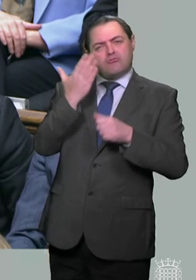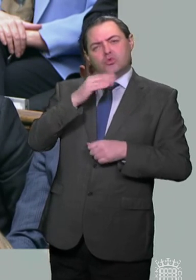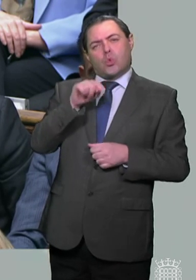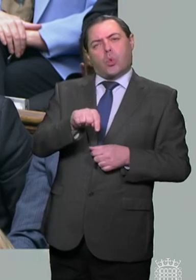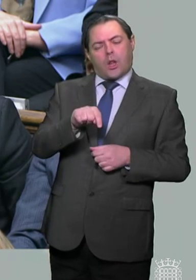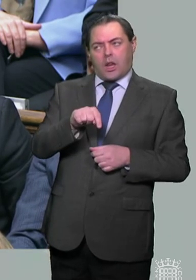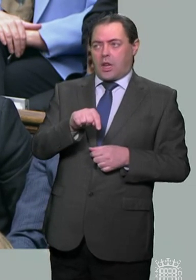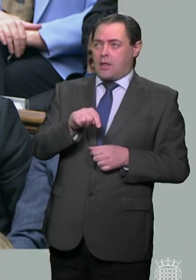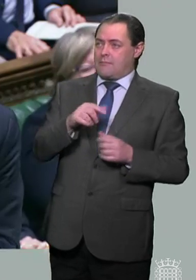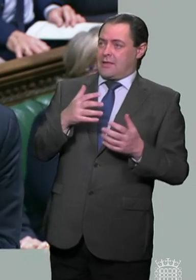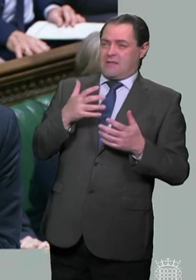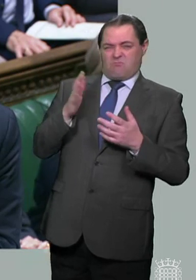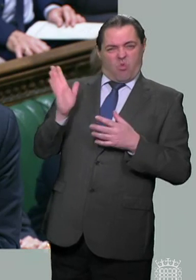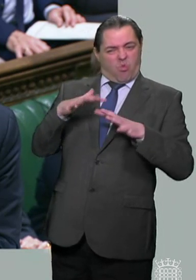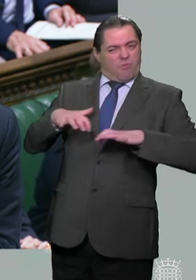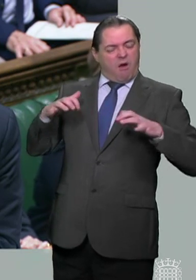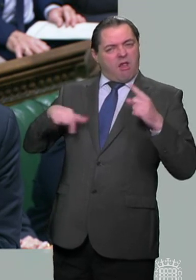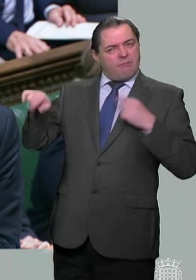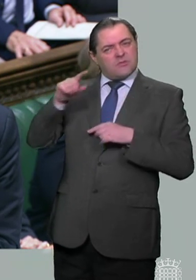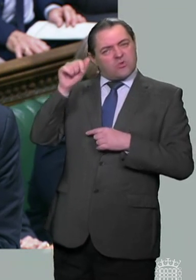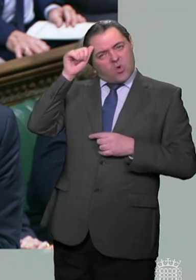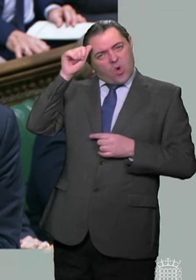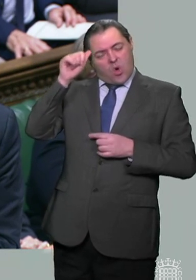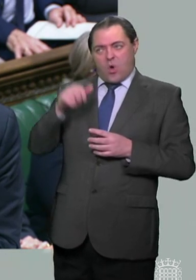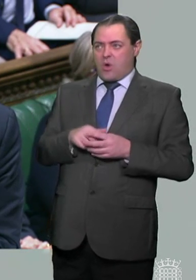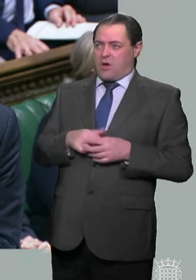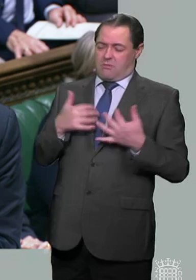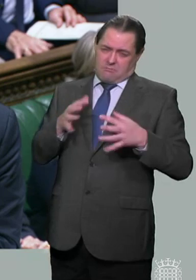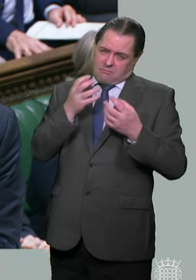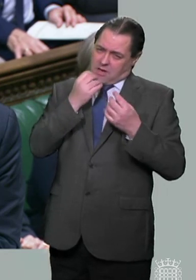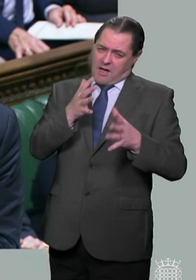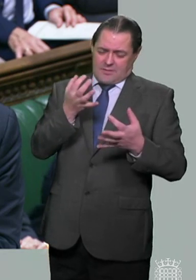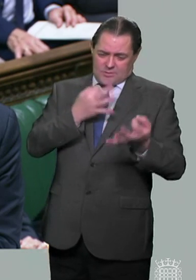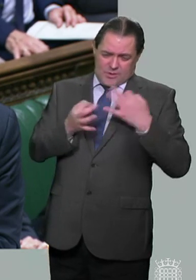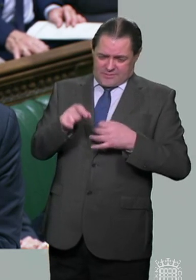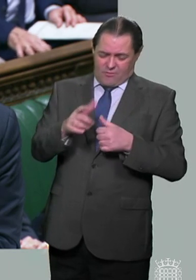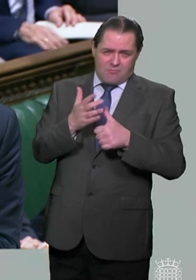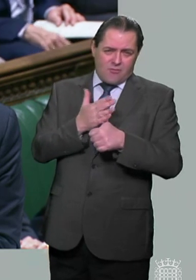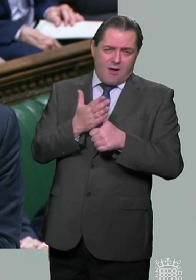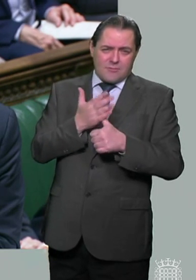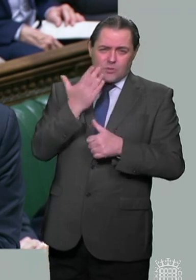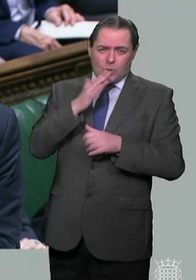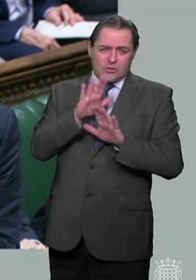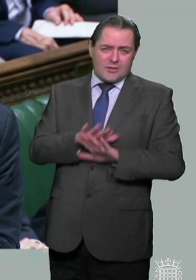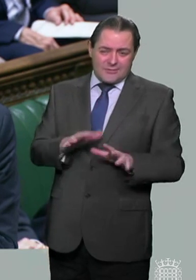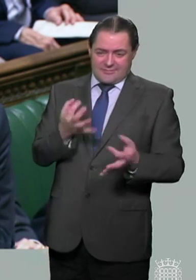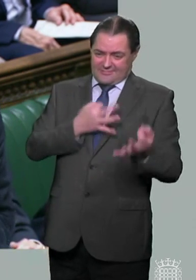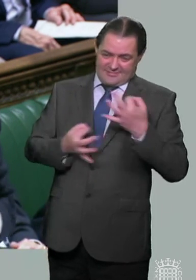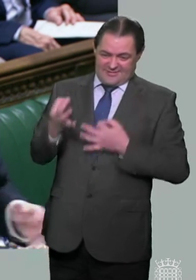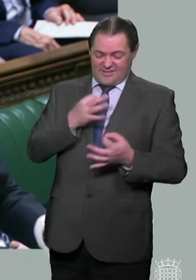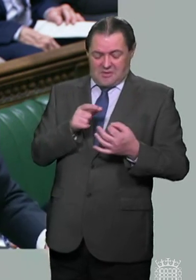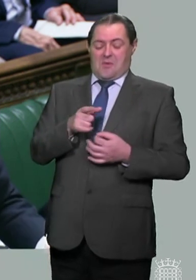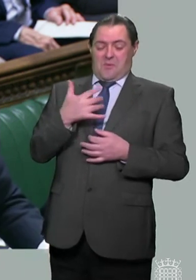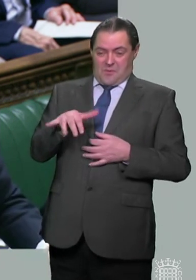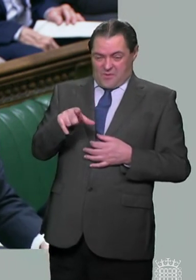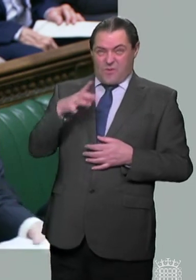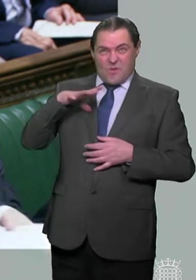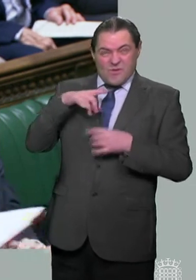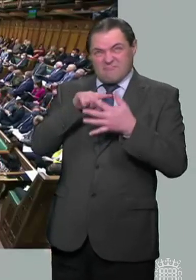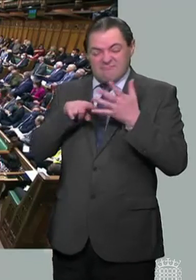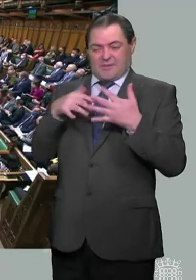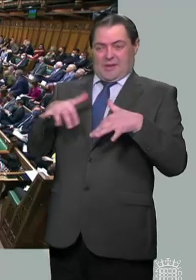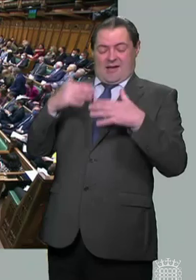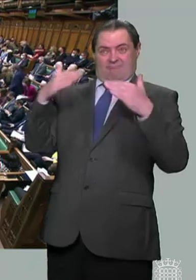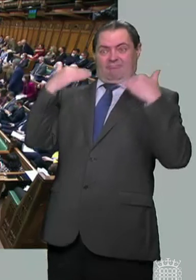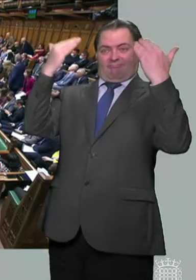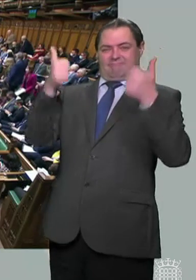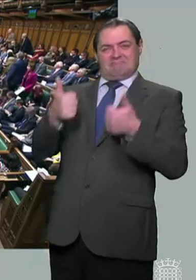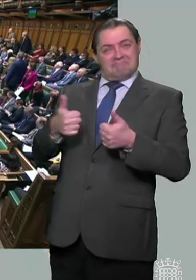As Members of the House will know, we get the most extraordinary questions from primary school children and they are often very ambitious for their futures.